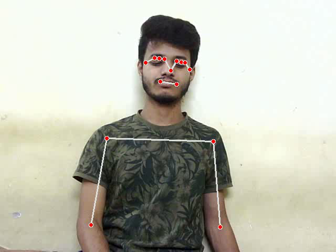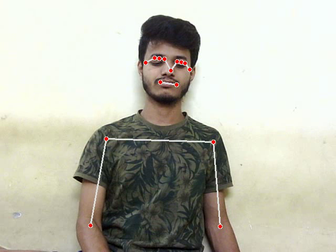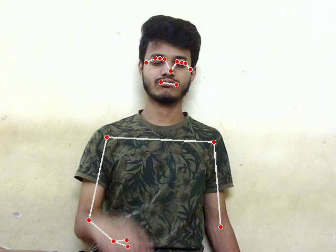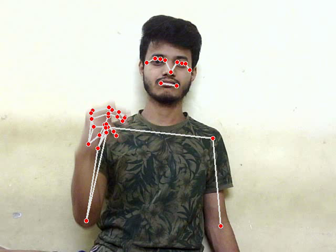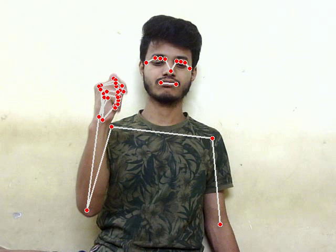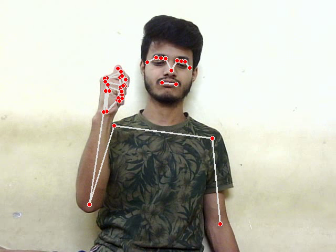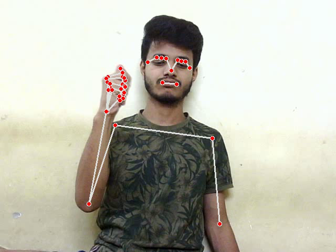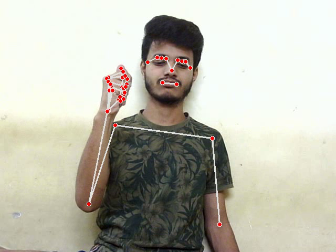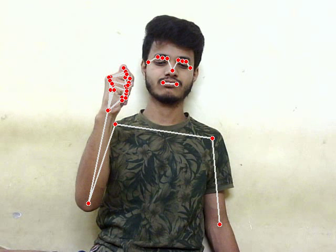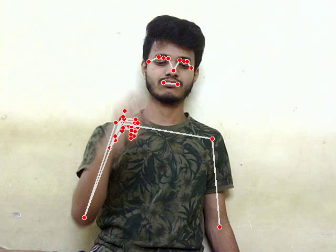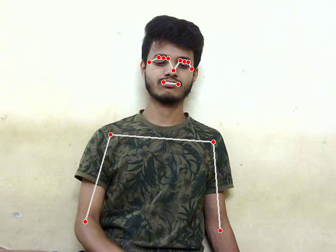bathroom